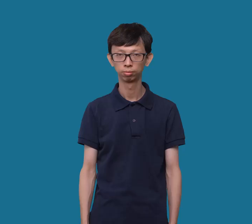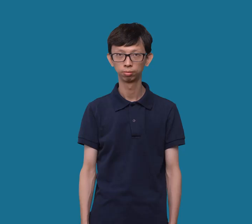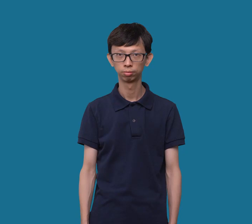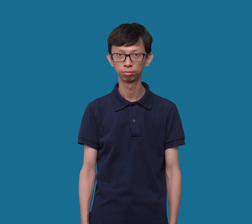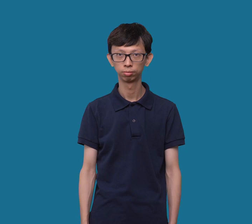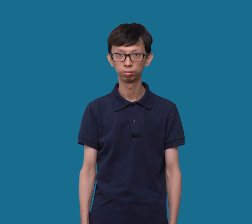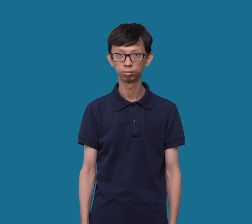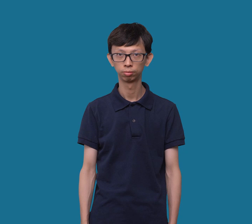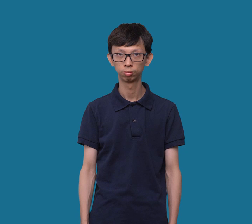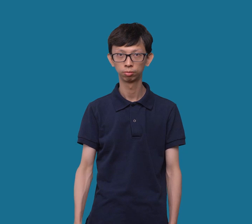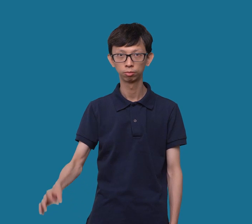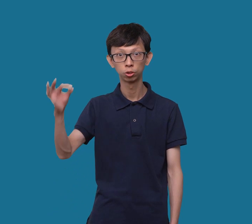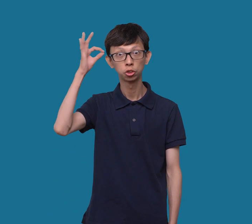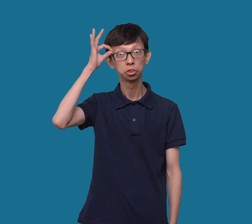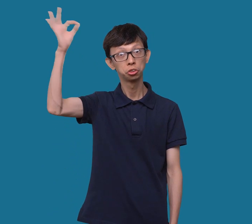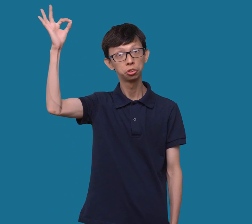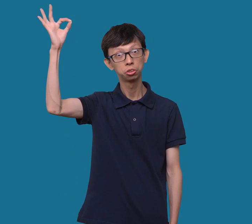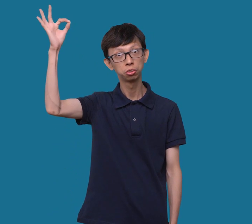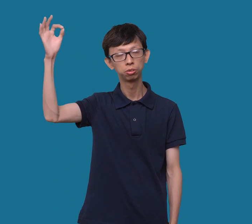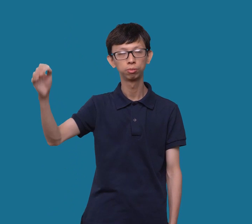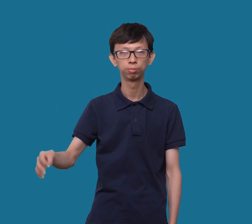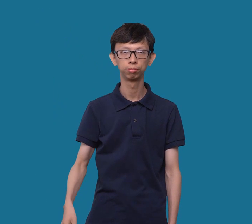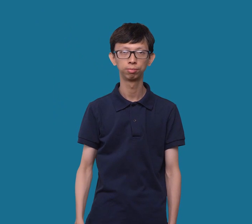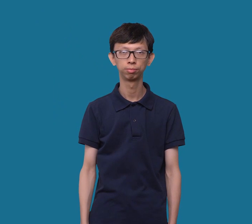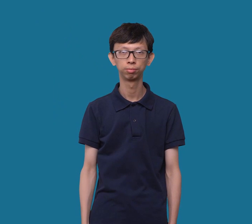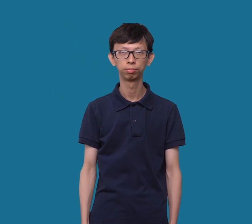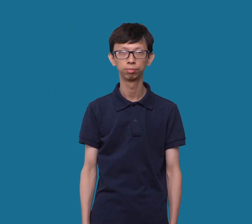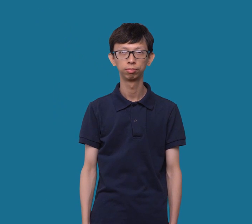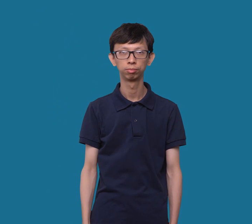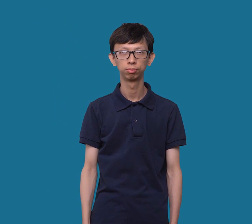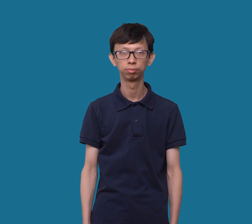tưởng